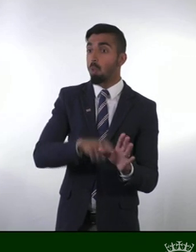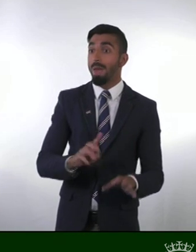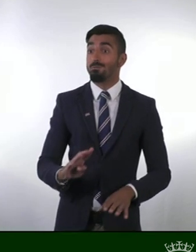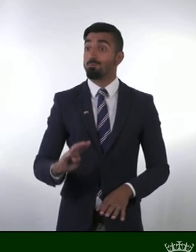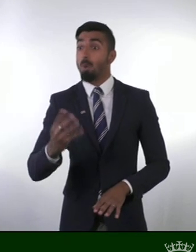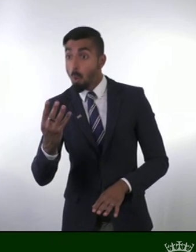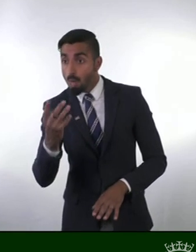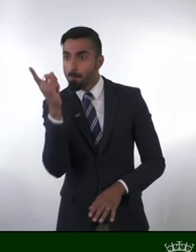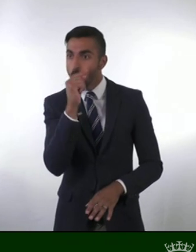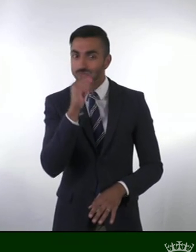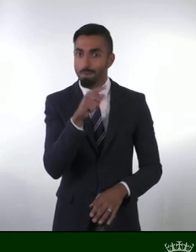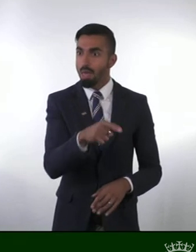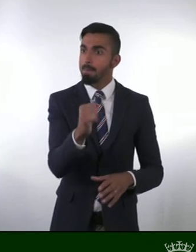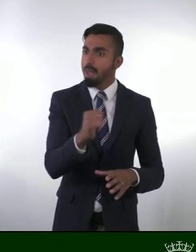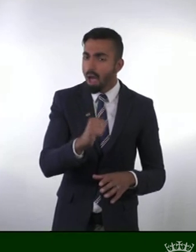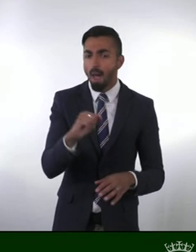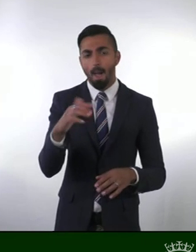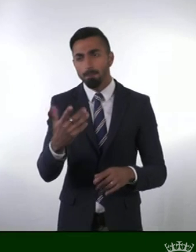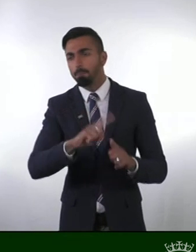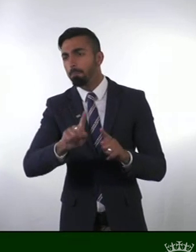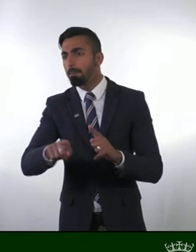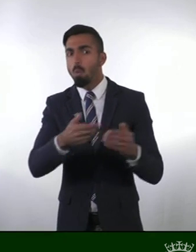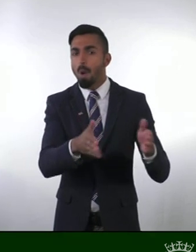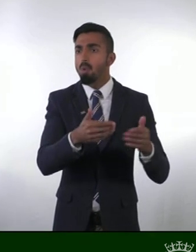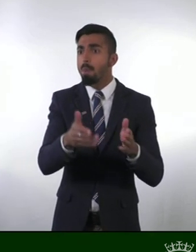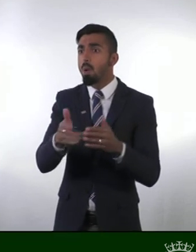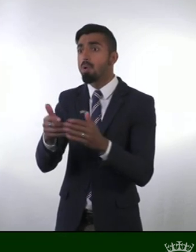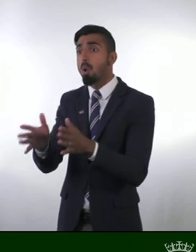That is still our plan, and we are sticking to it.